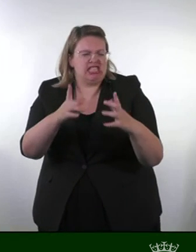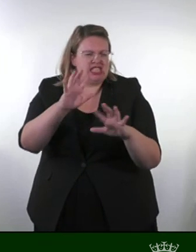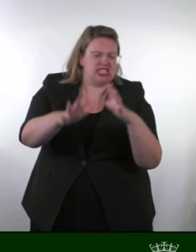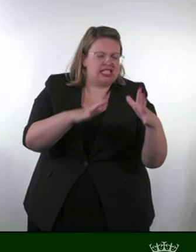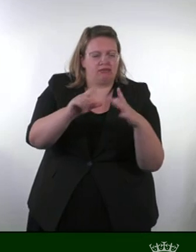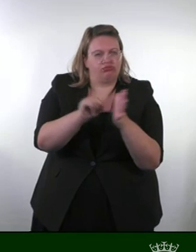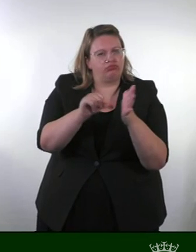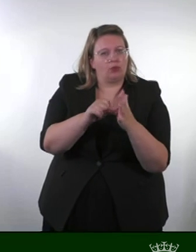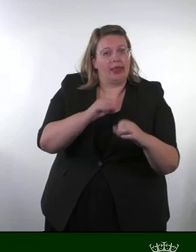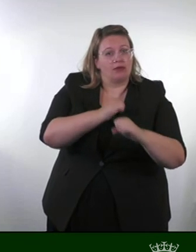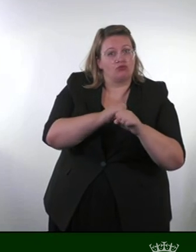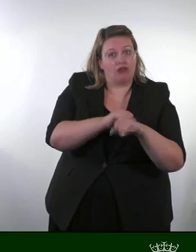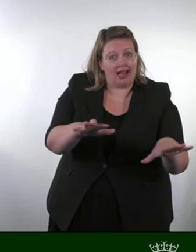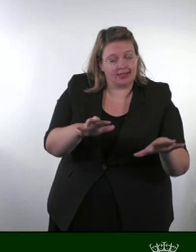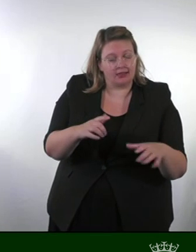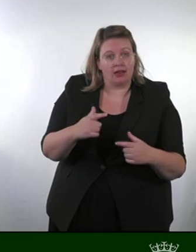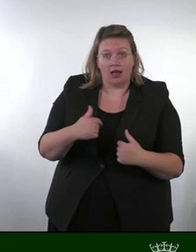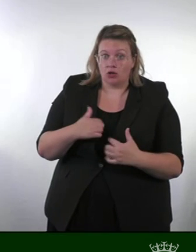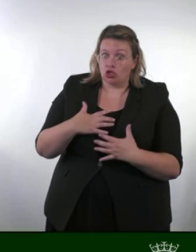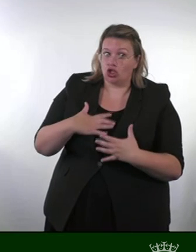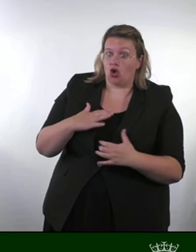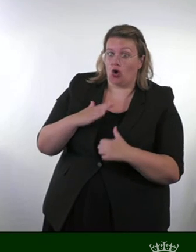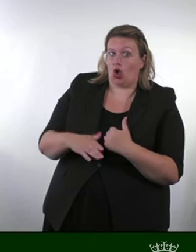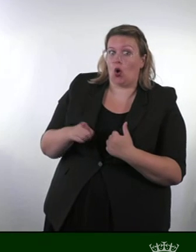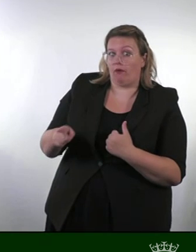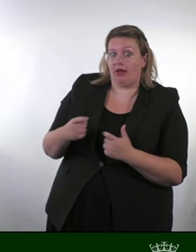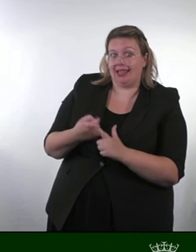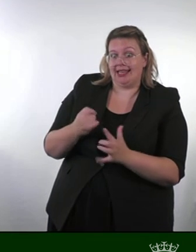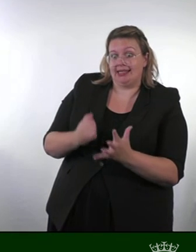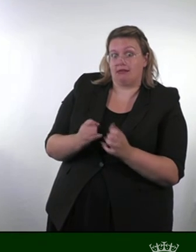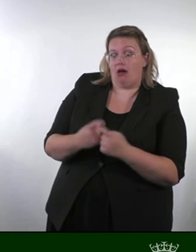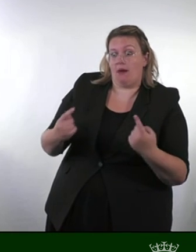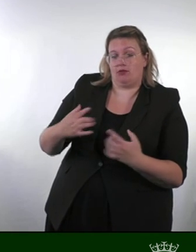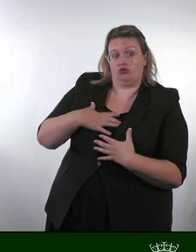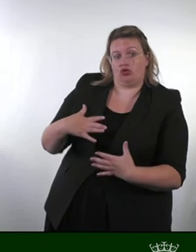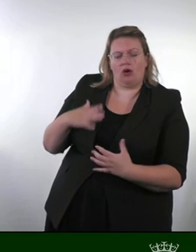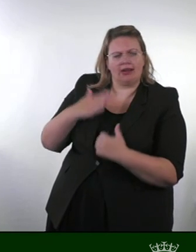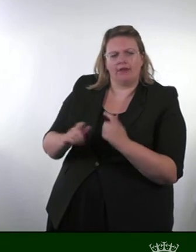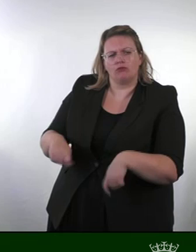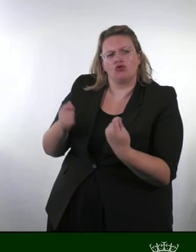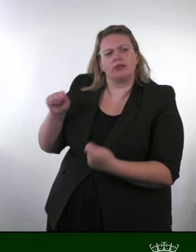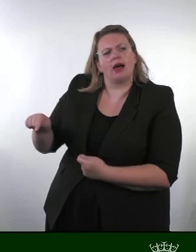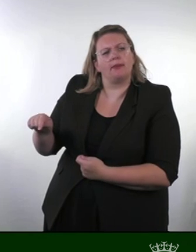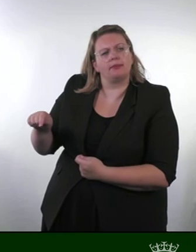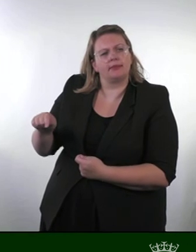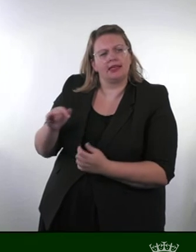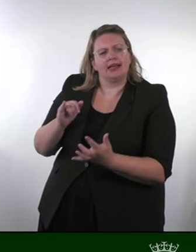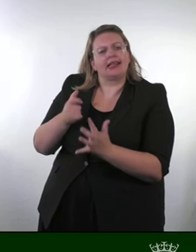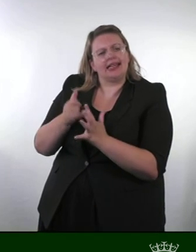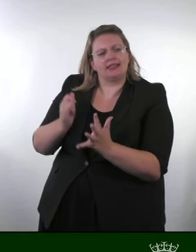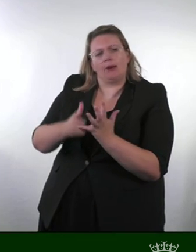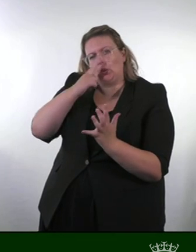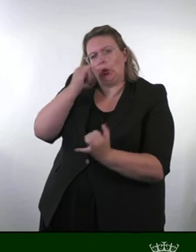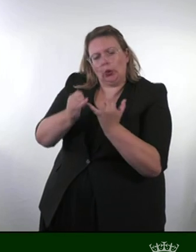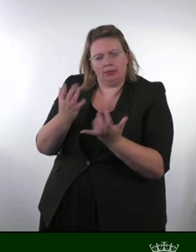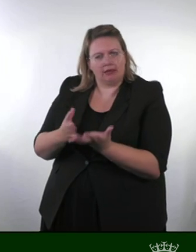I must say that I was struck by the silence of the right honourable and learned Member for Holborn and St Pancras when he had an opportunity to condemn it.